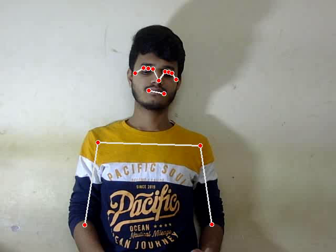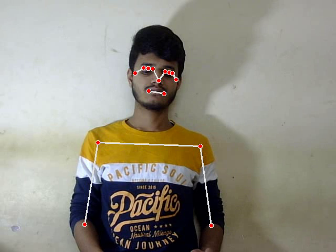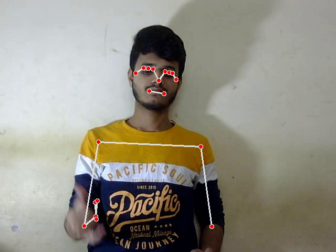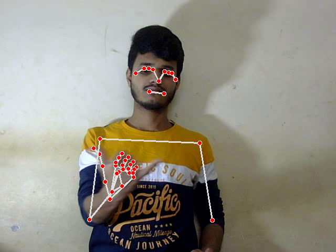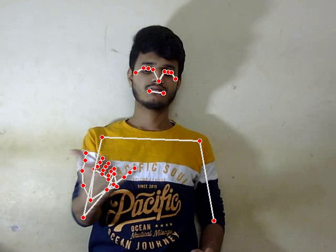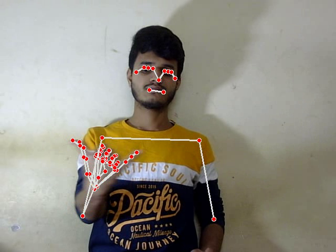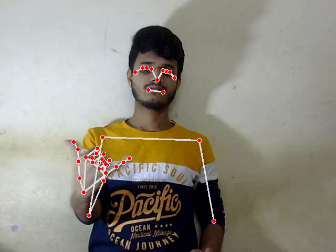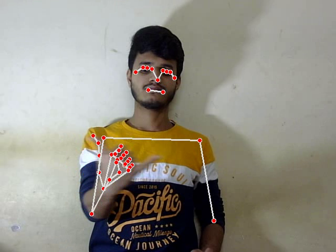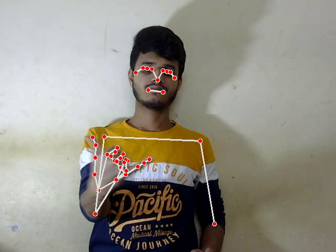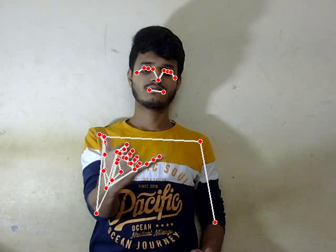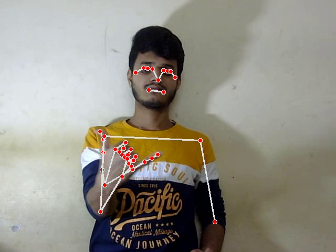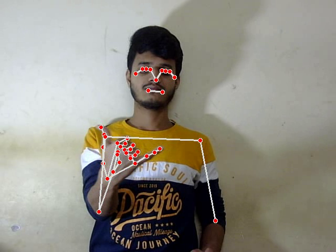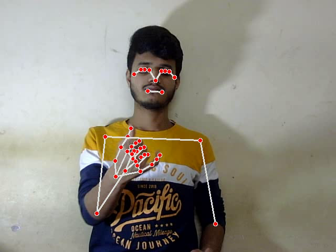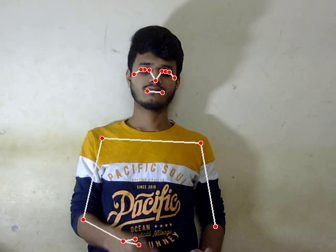same